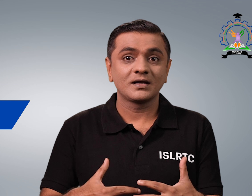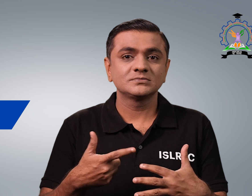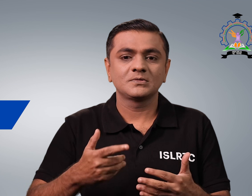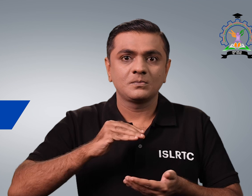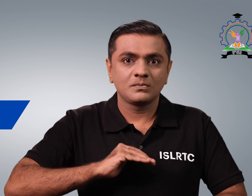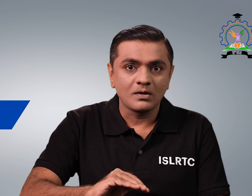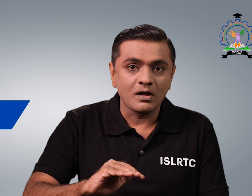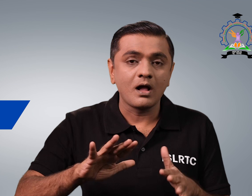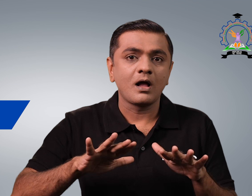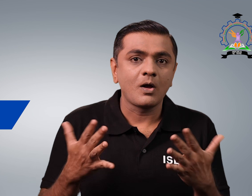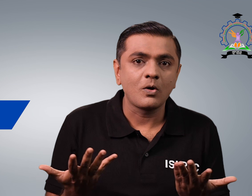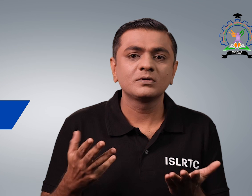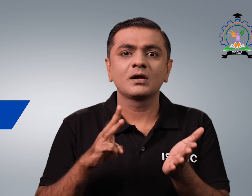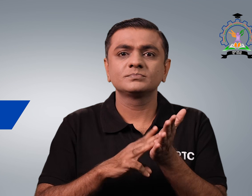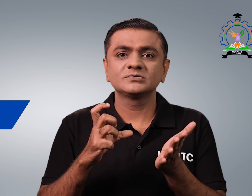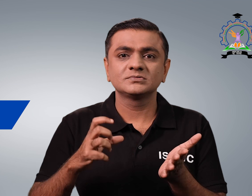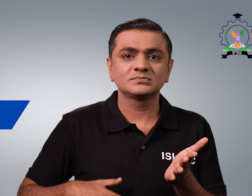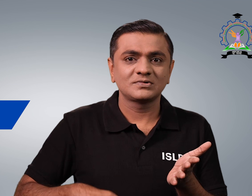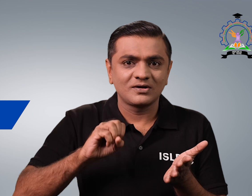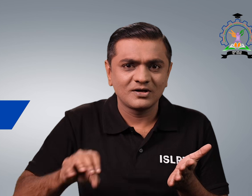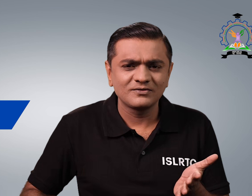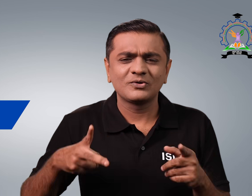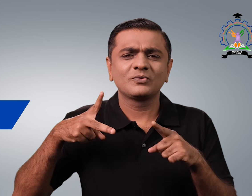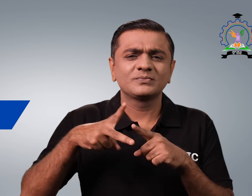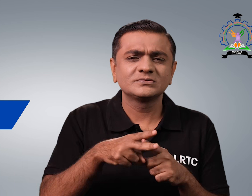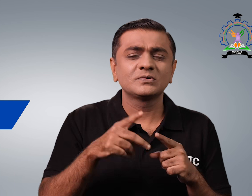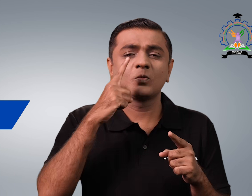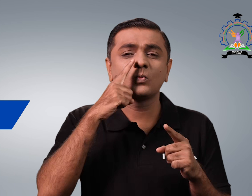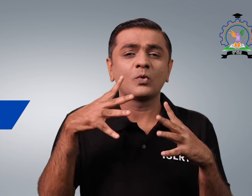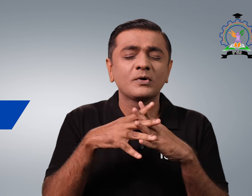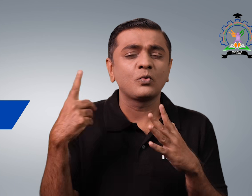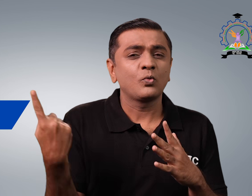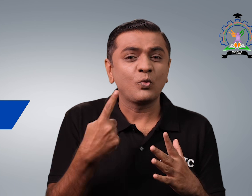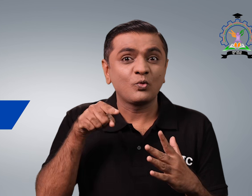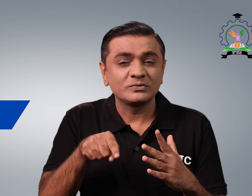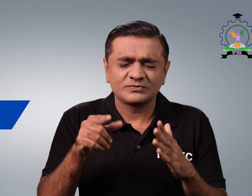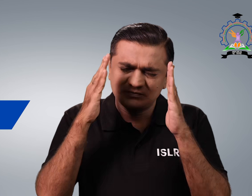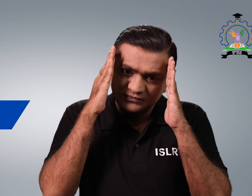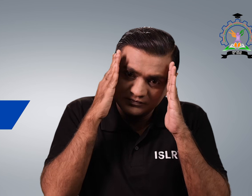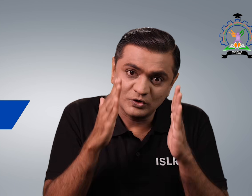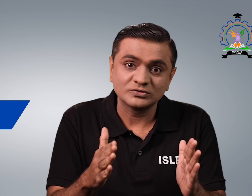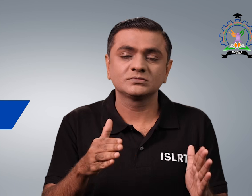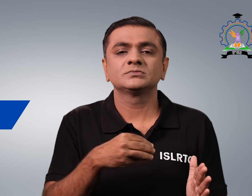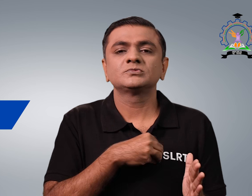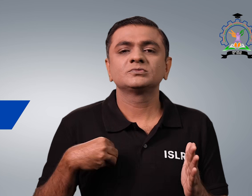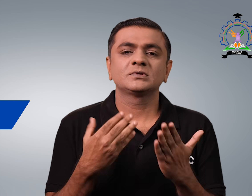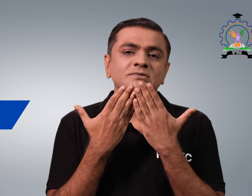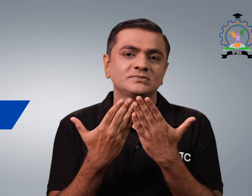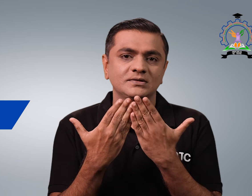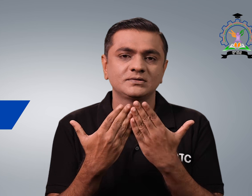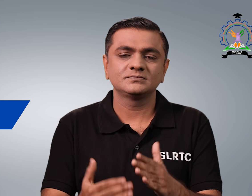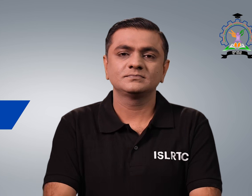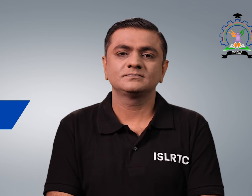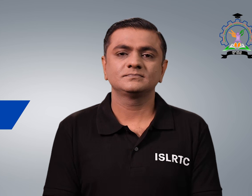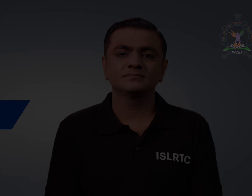Gynaecology is the study that focuses on women's reproductive and menstrual health.